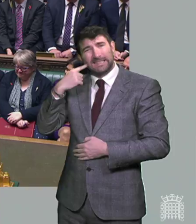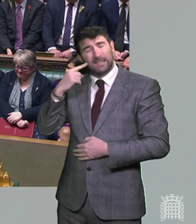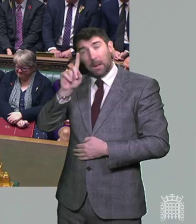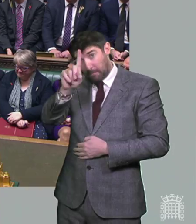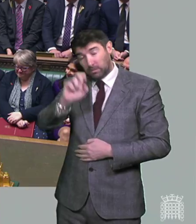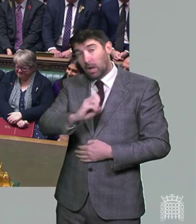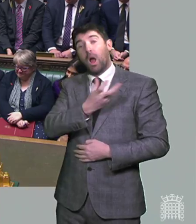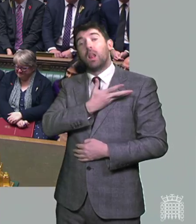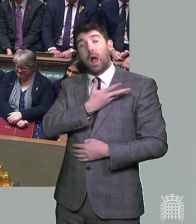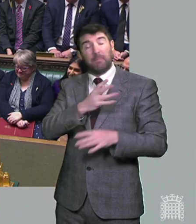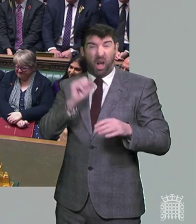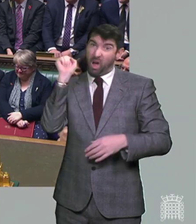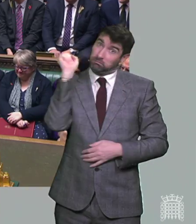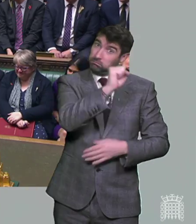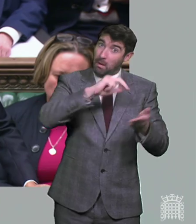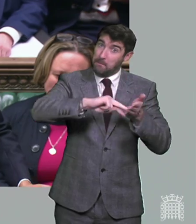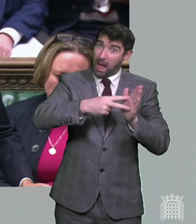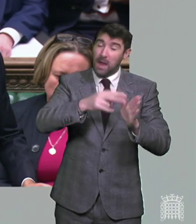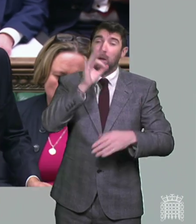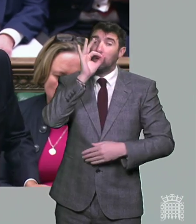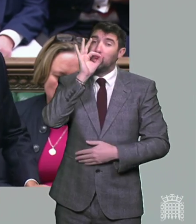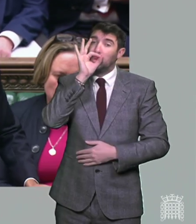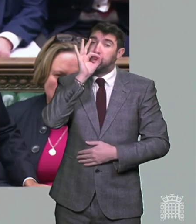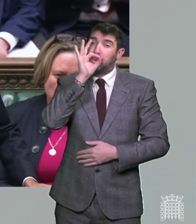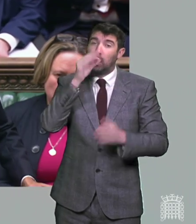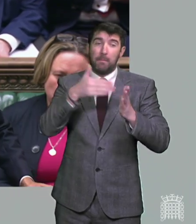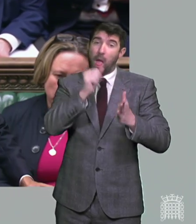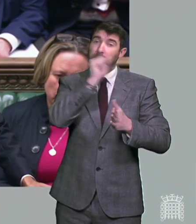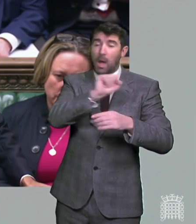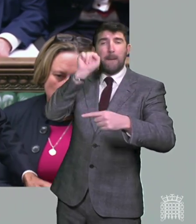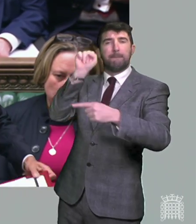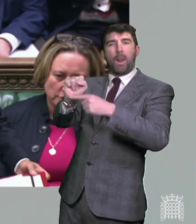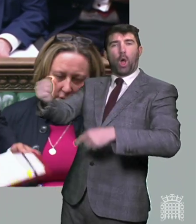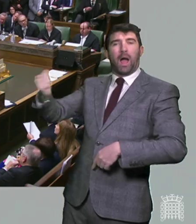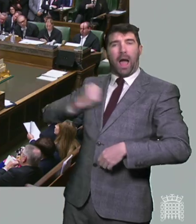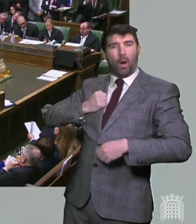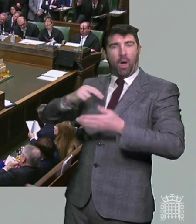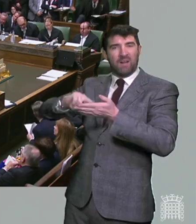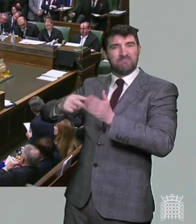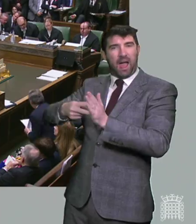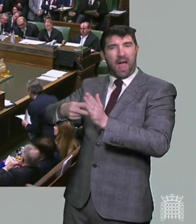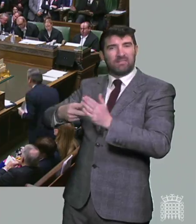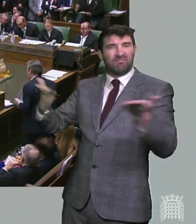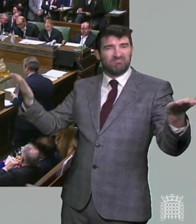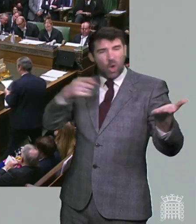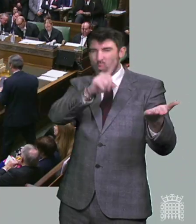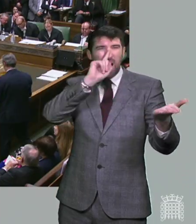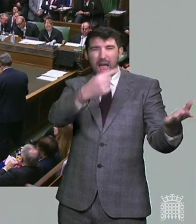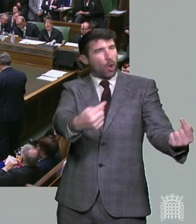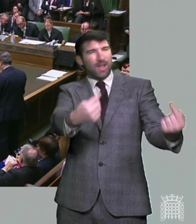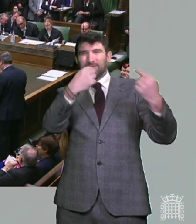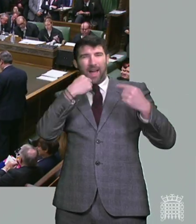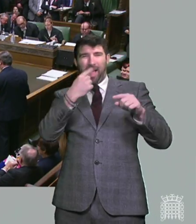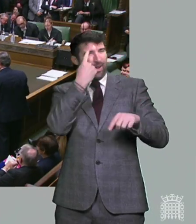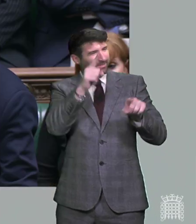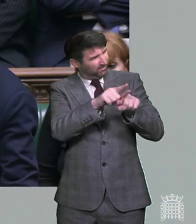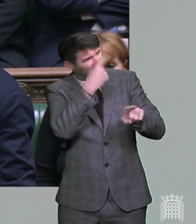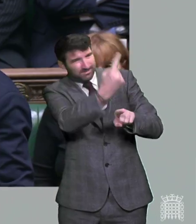You cannot attack a plan if you do not have a plan.